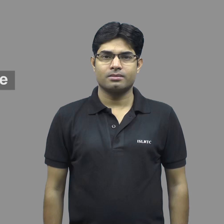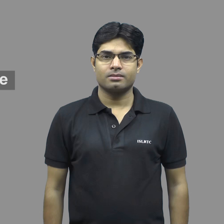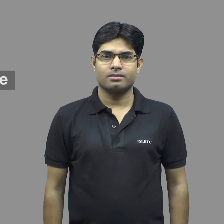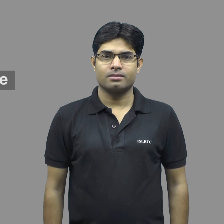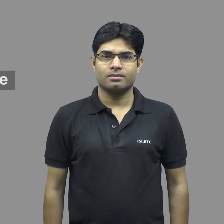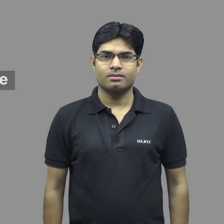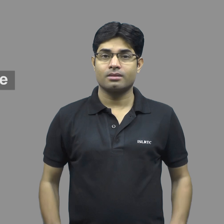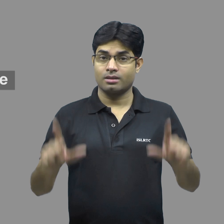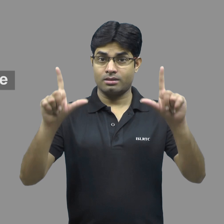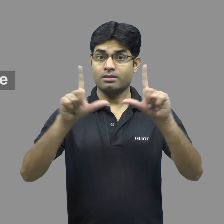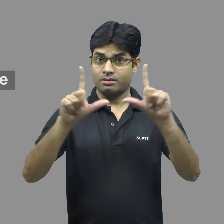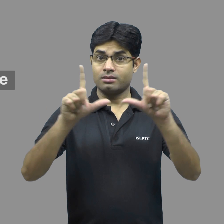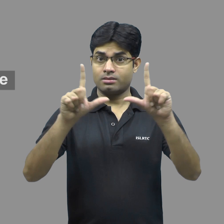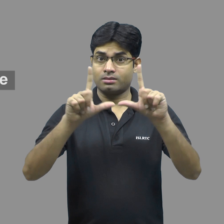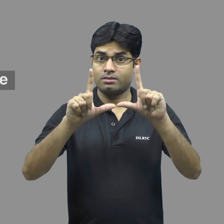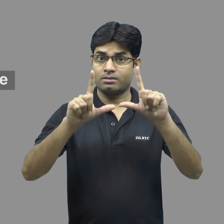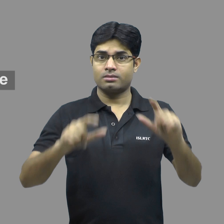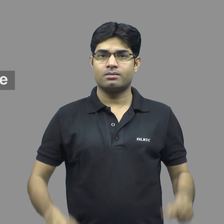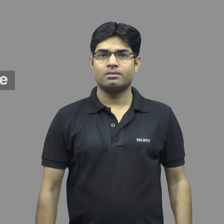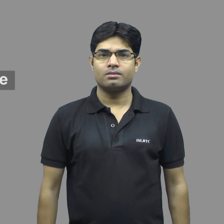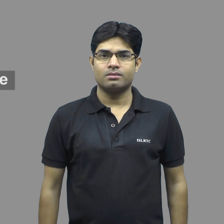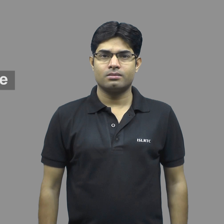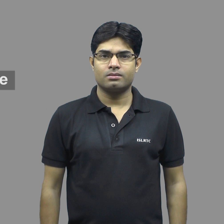License